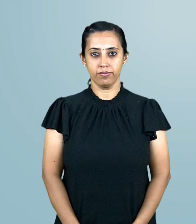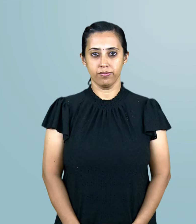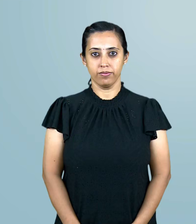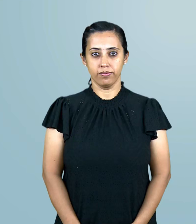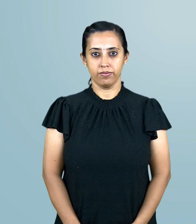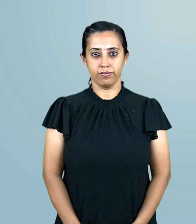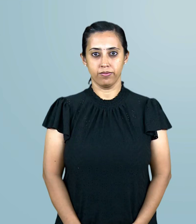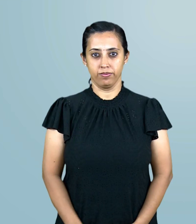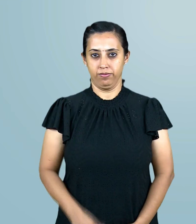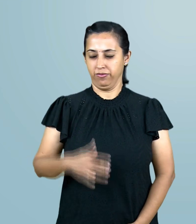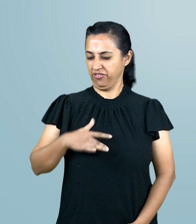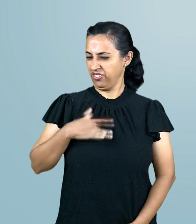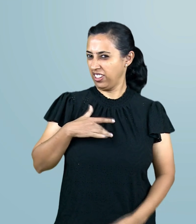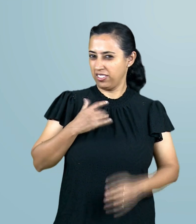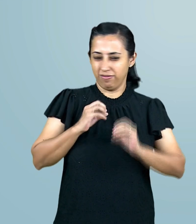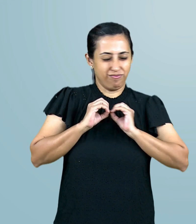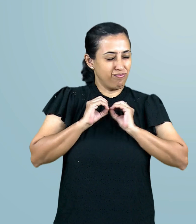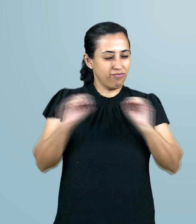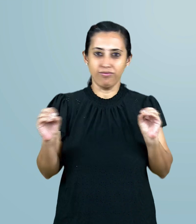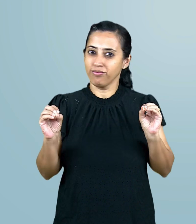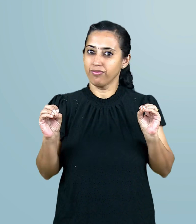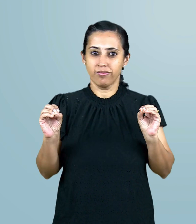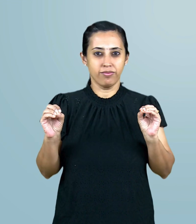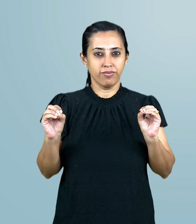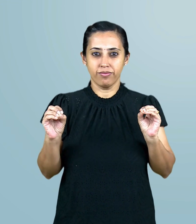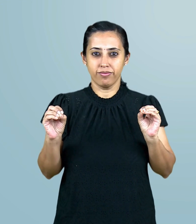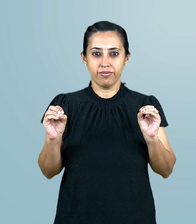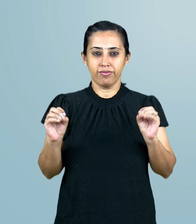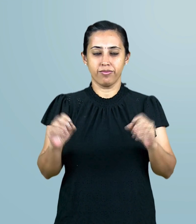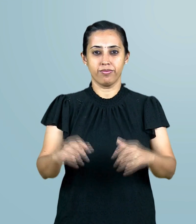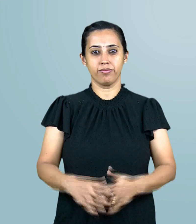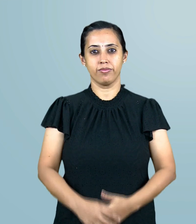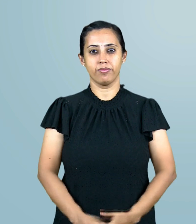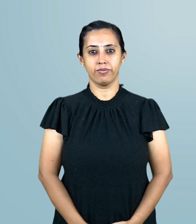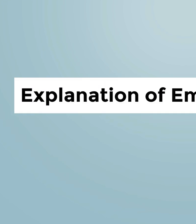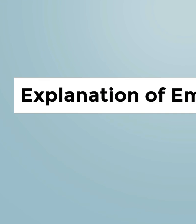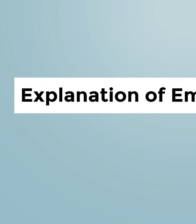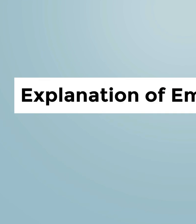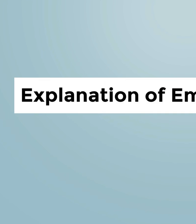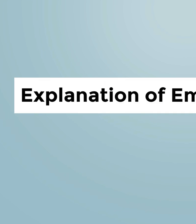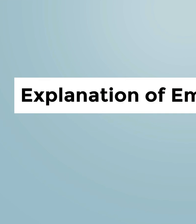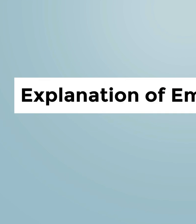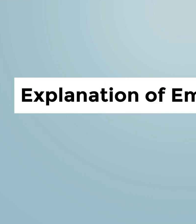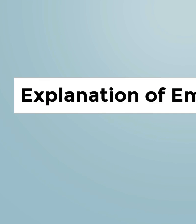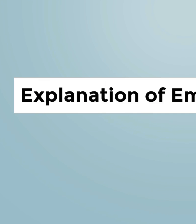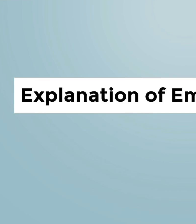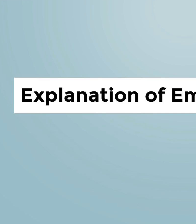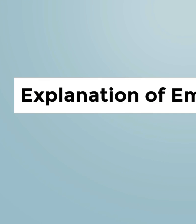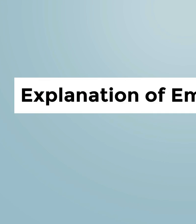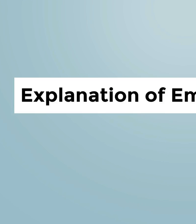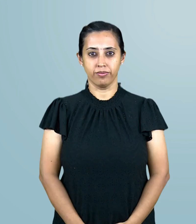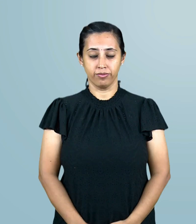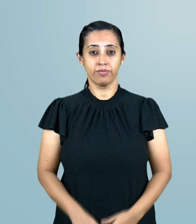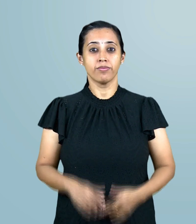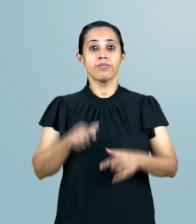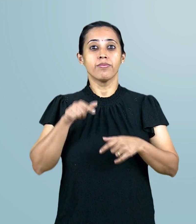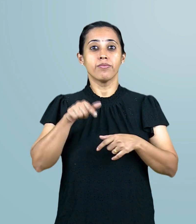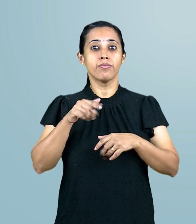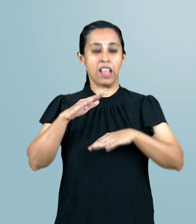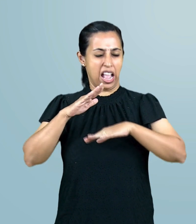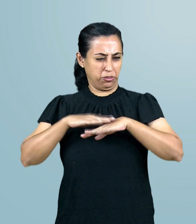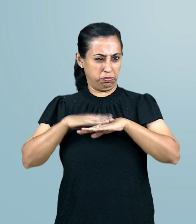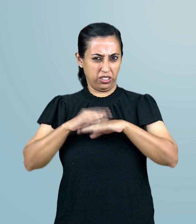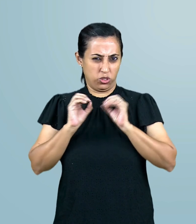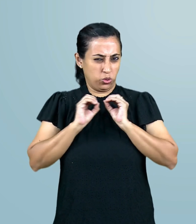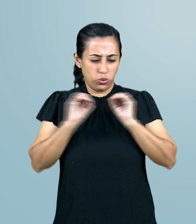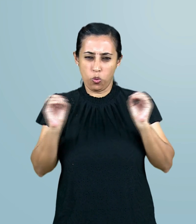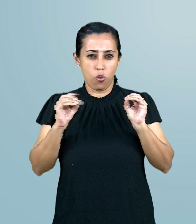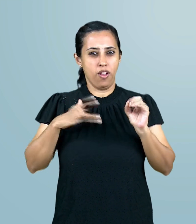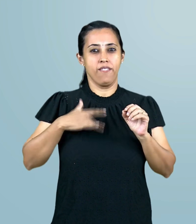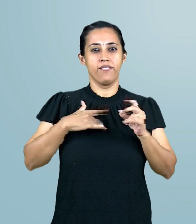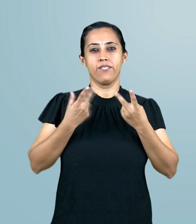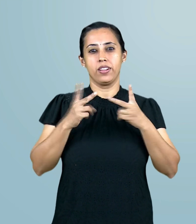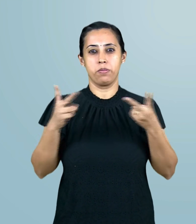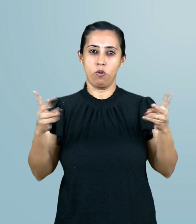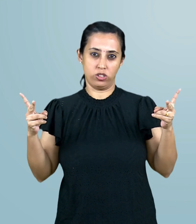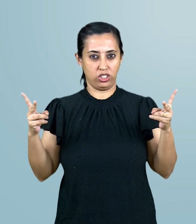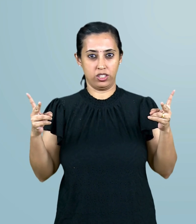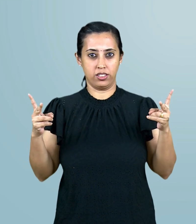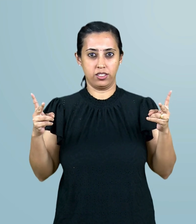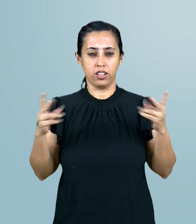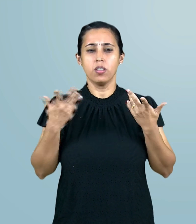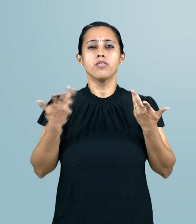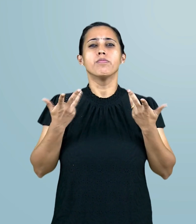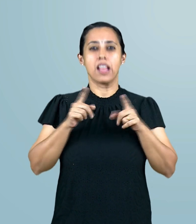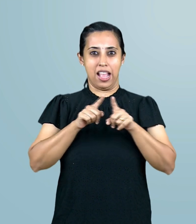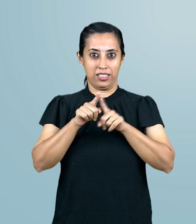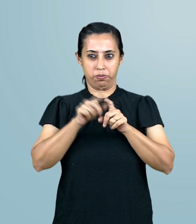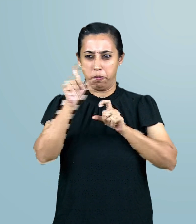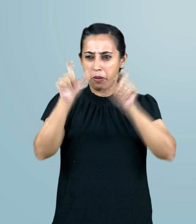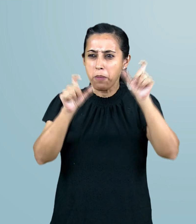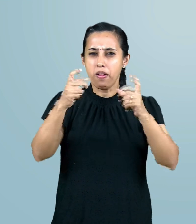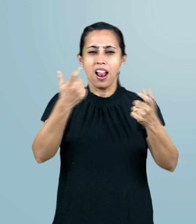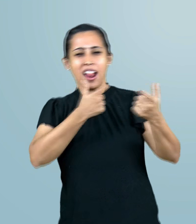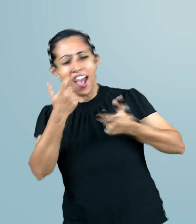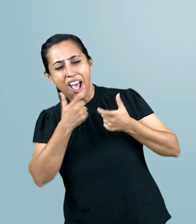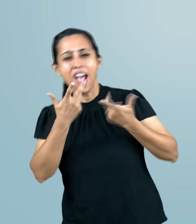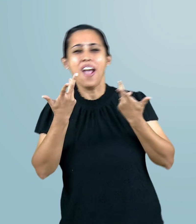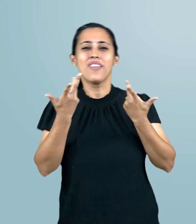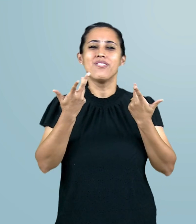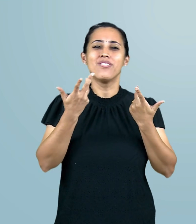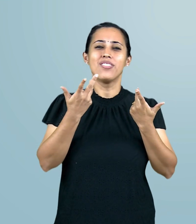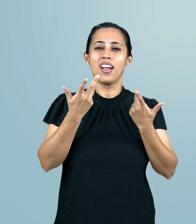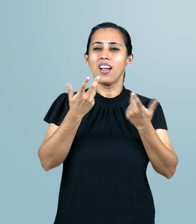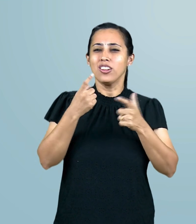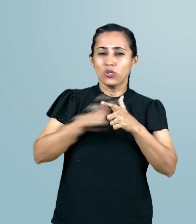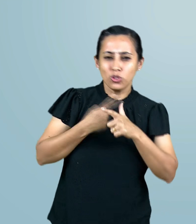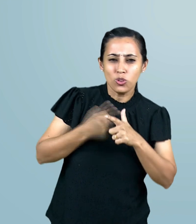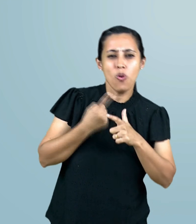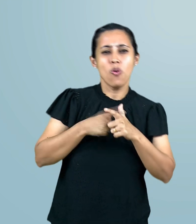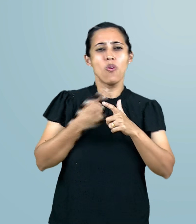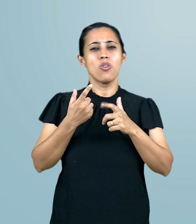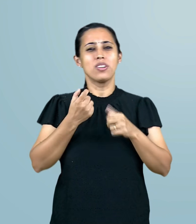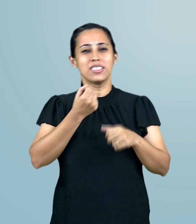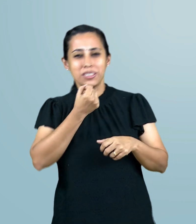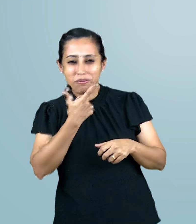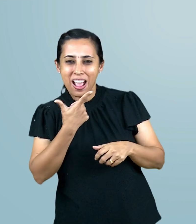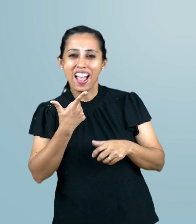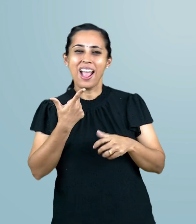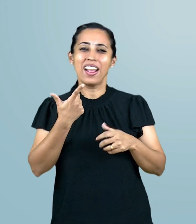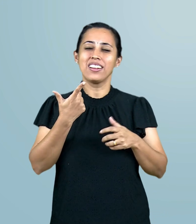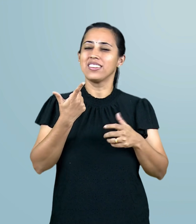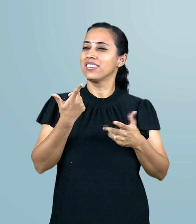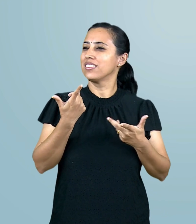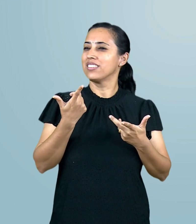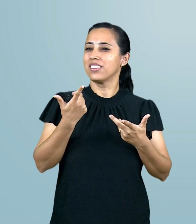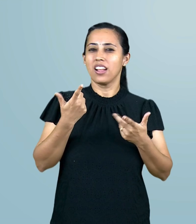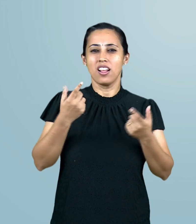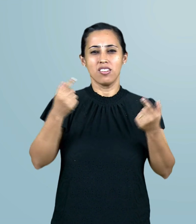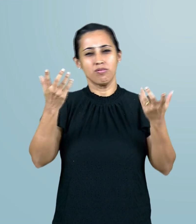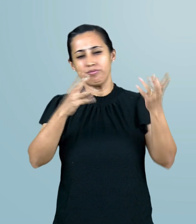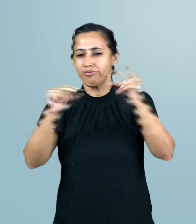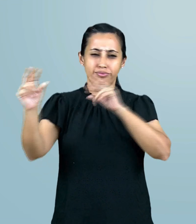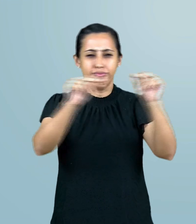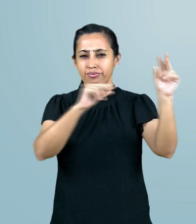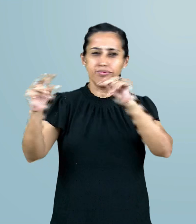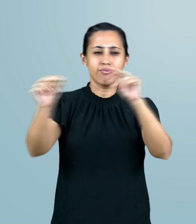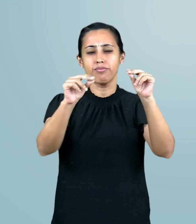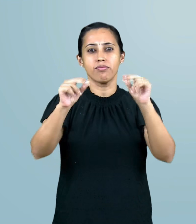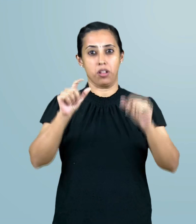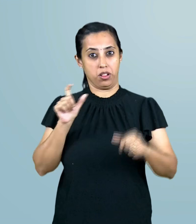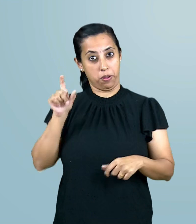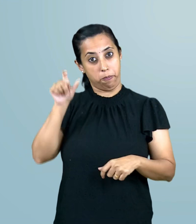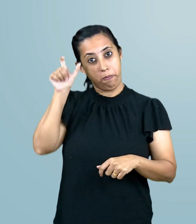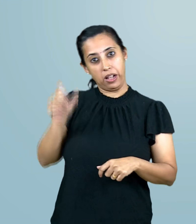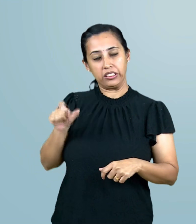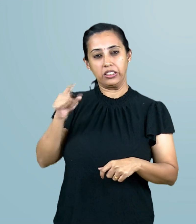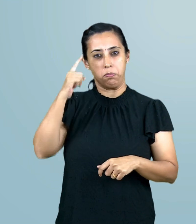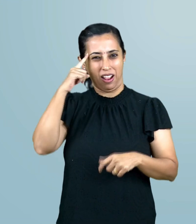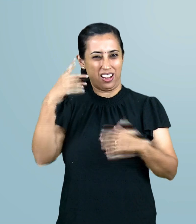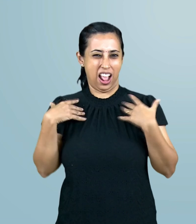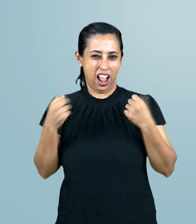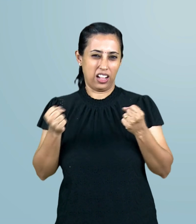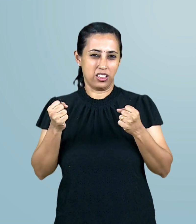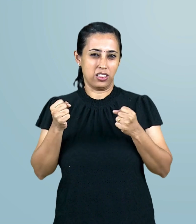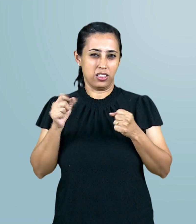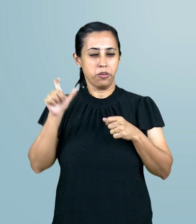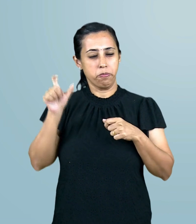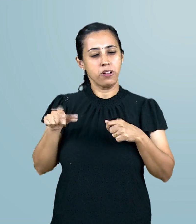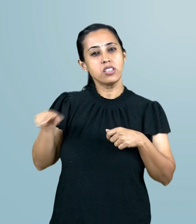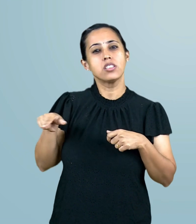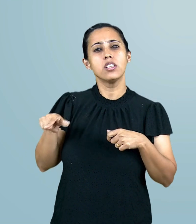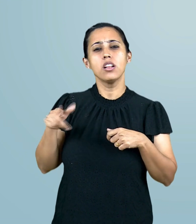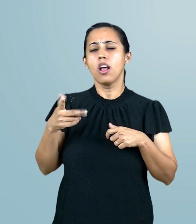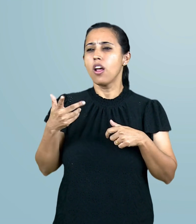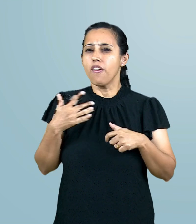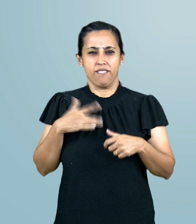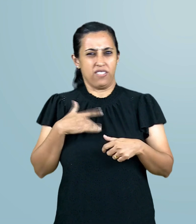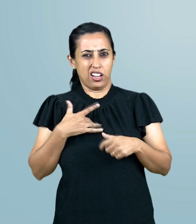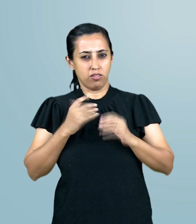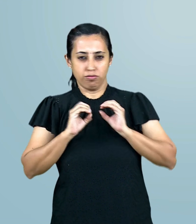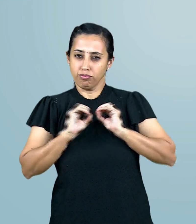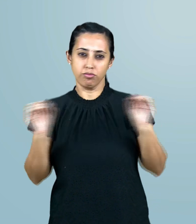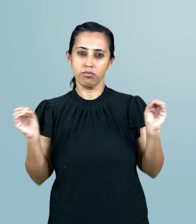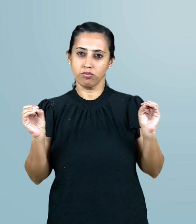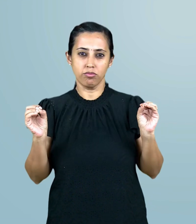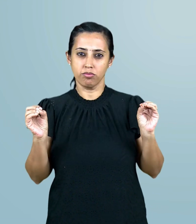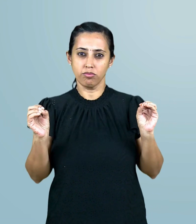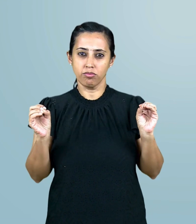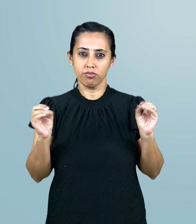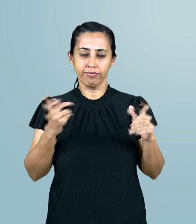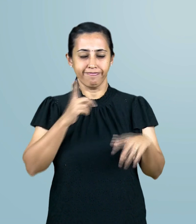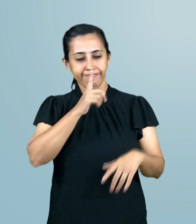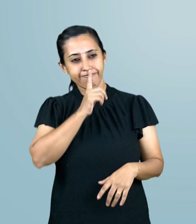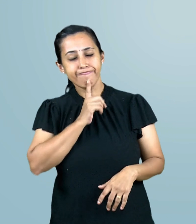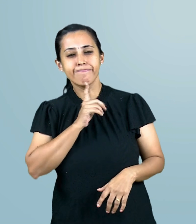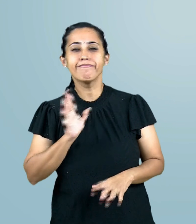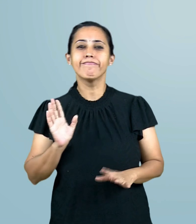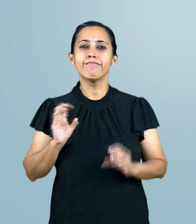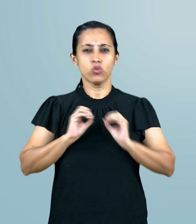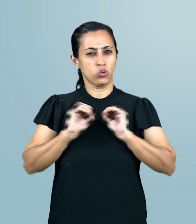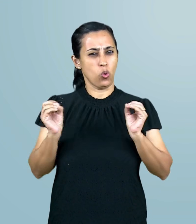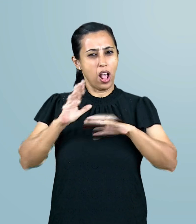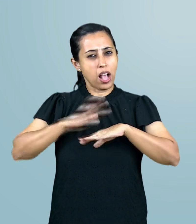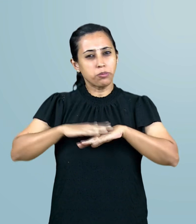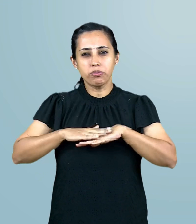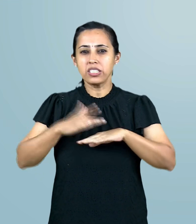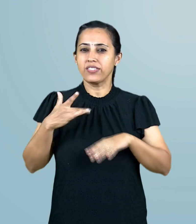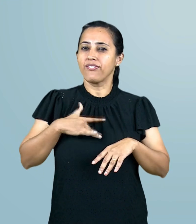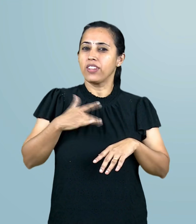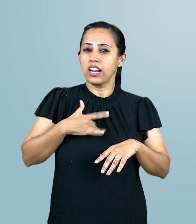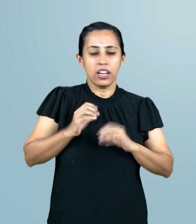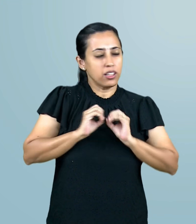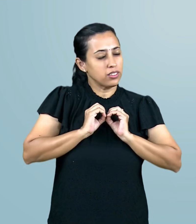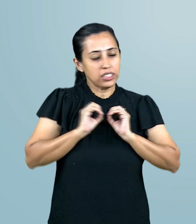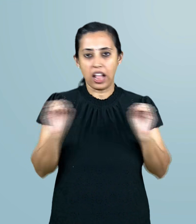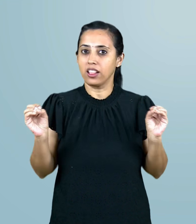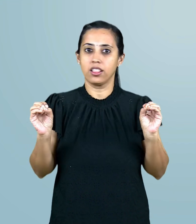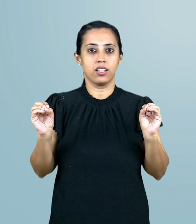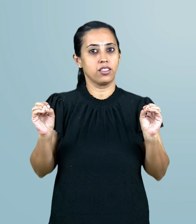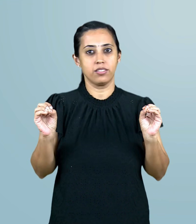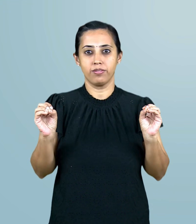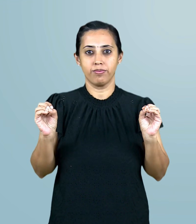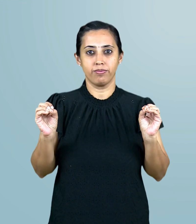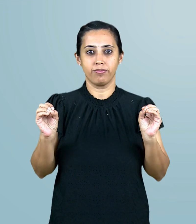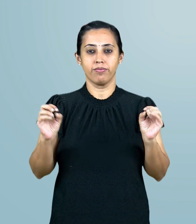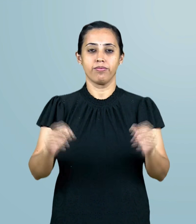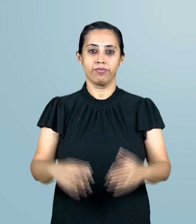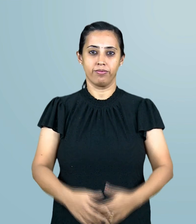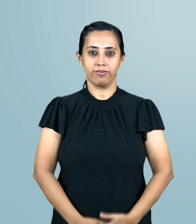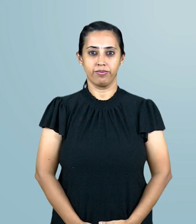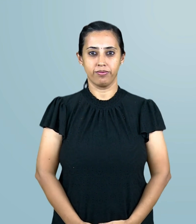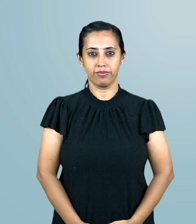Emotional numbness